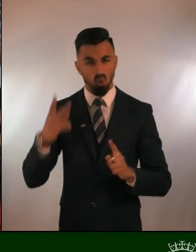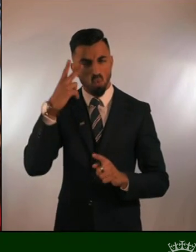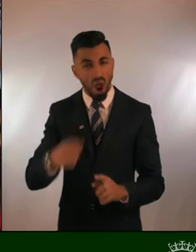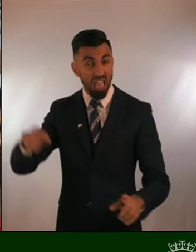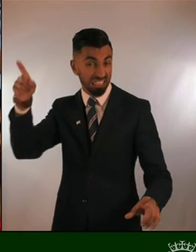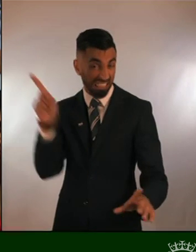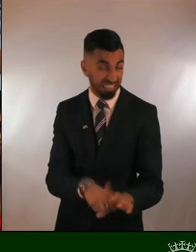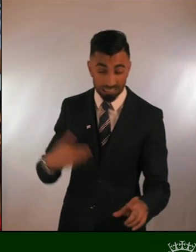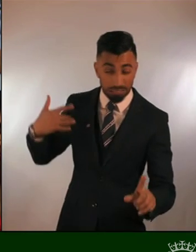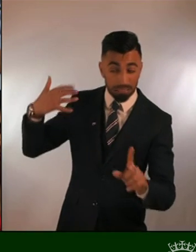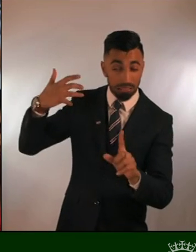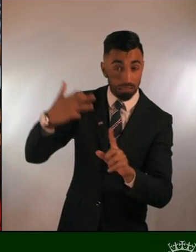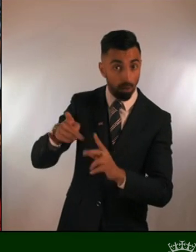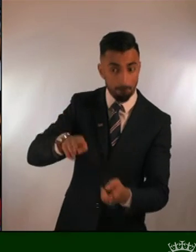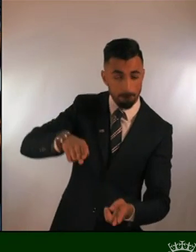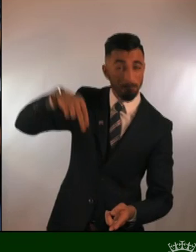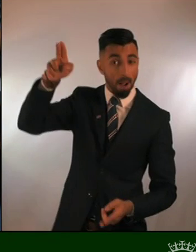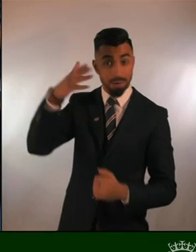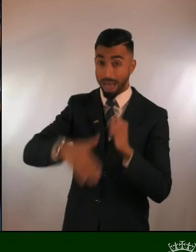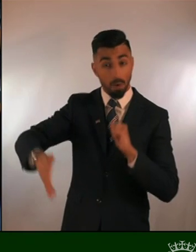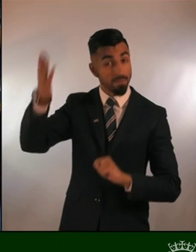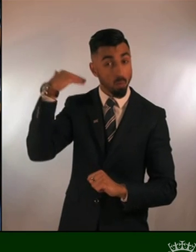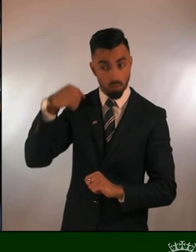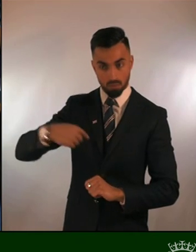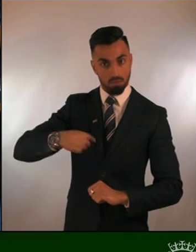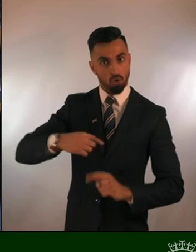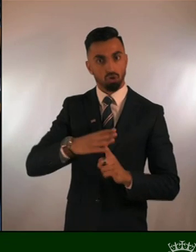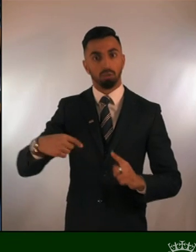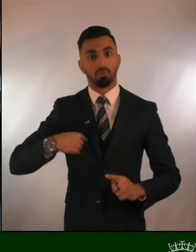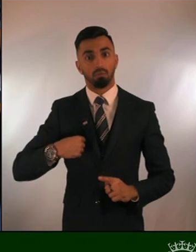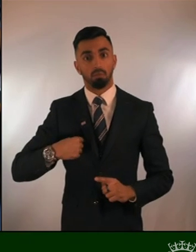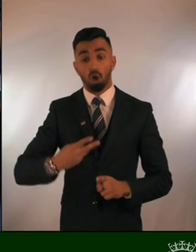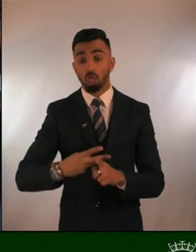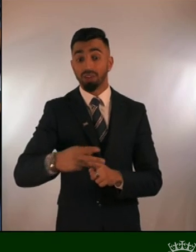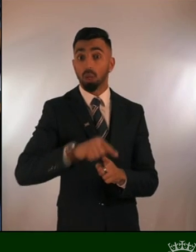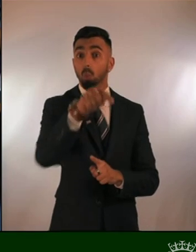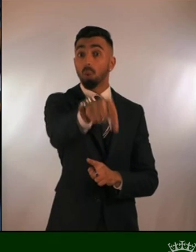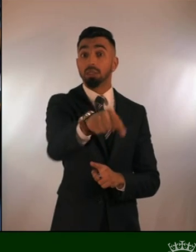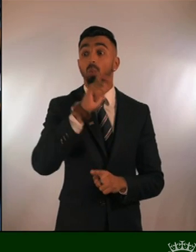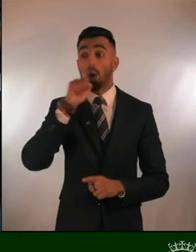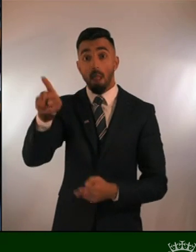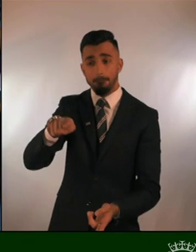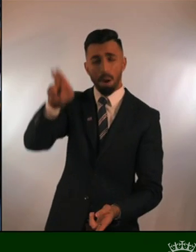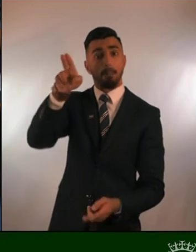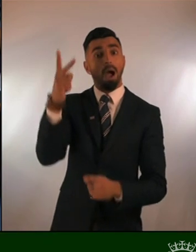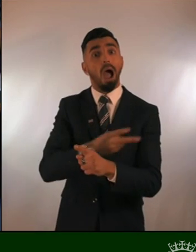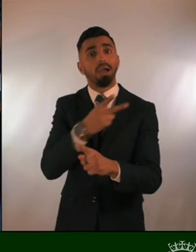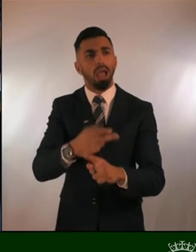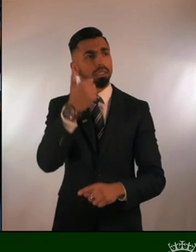And in just three weeks’ time, around 2 million workers will see their wage rise again by 6.2%.